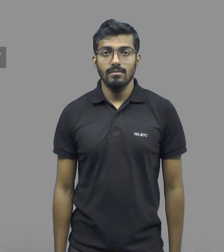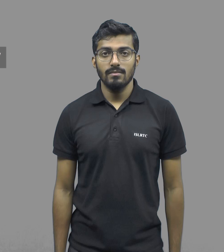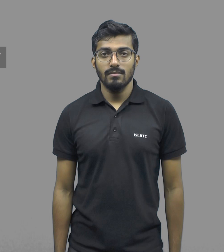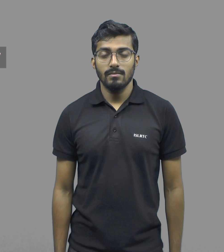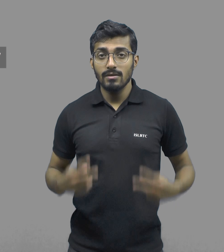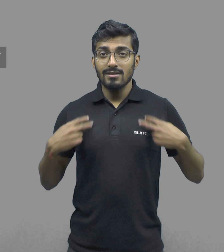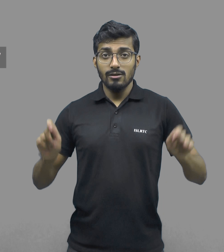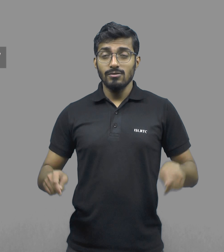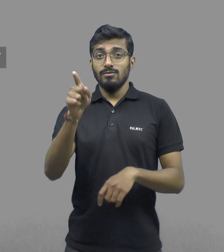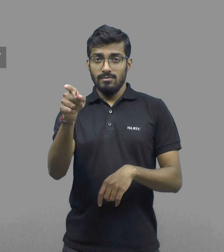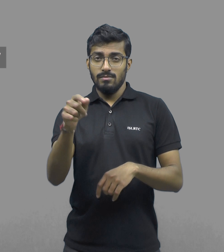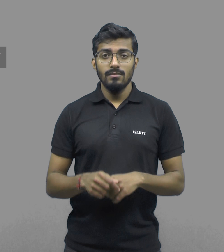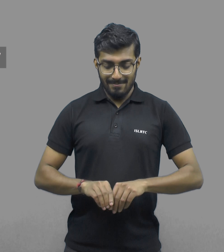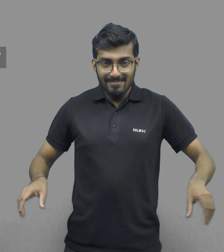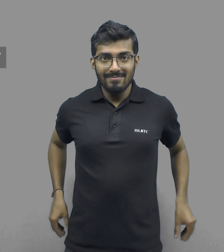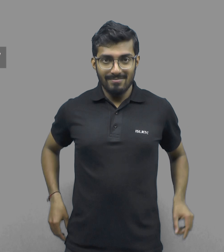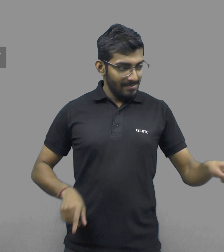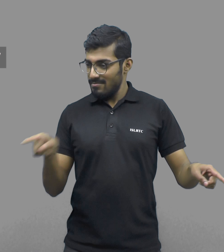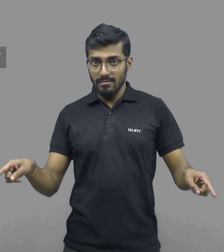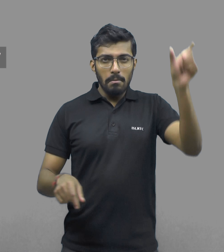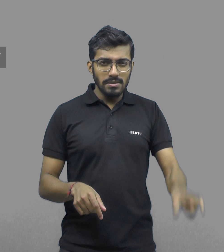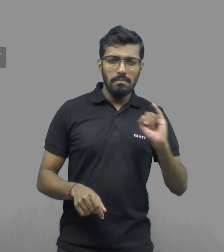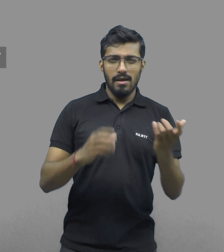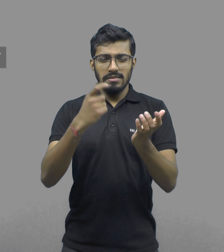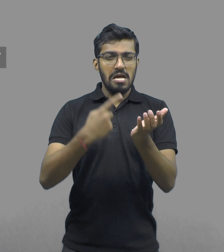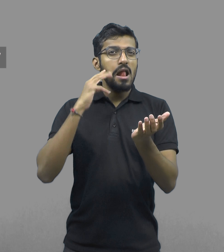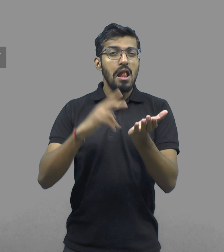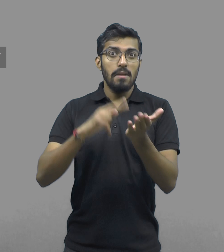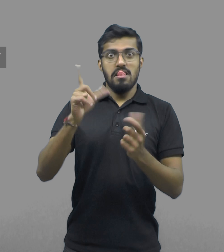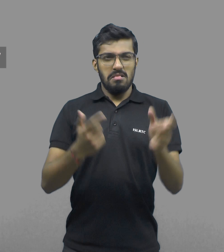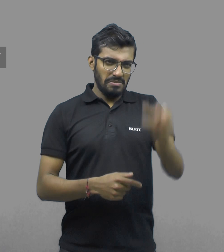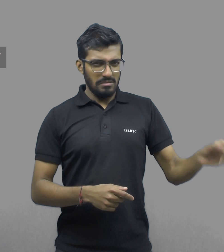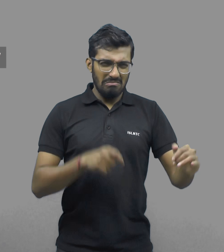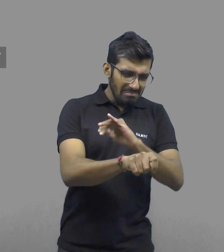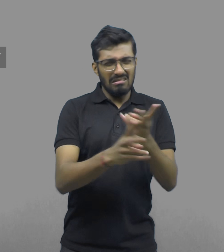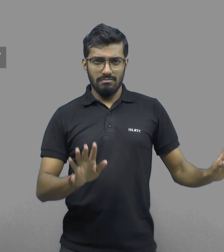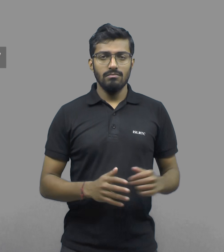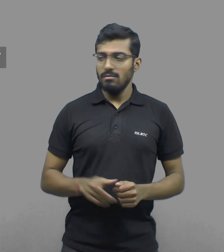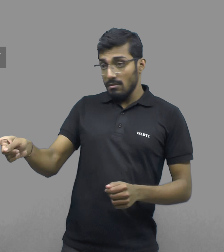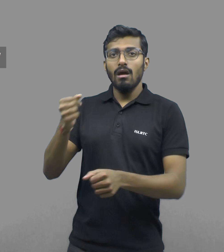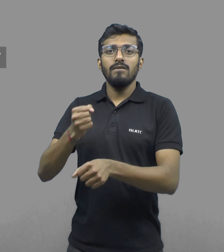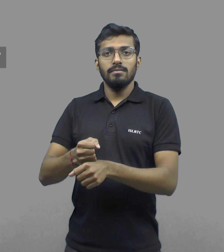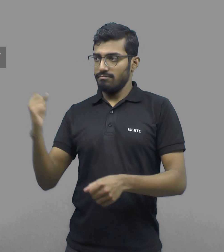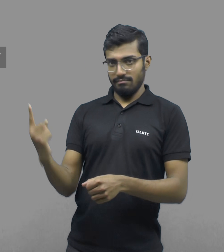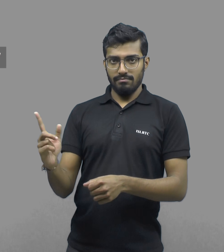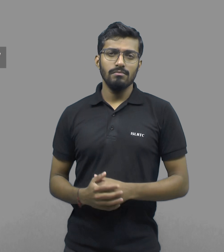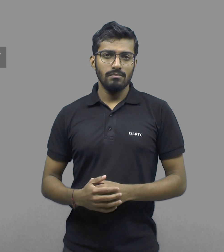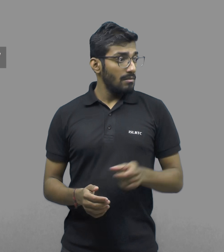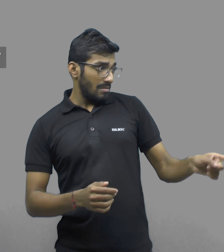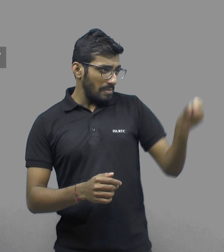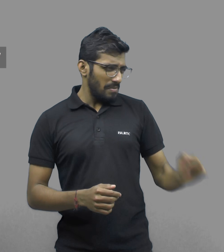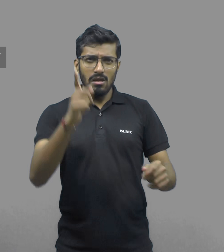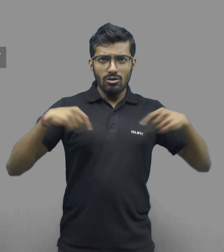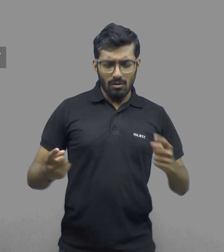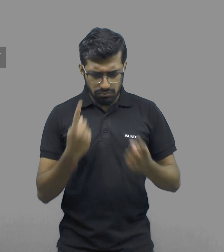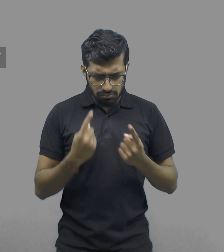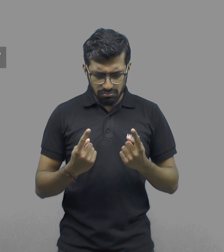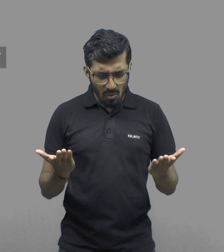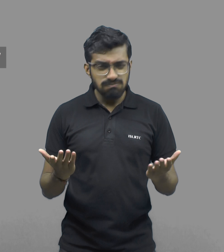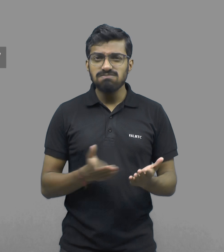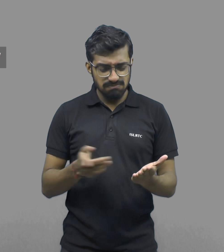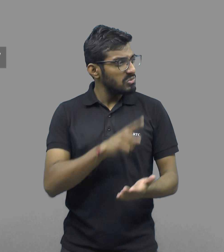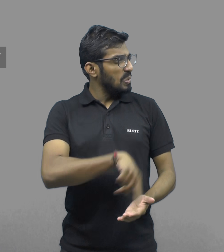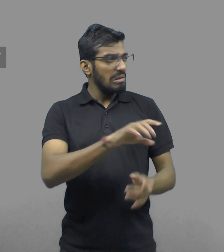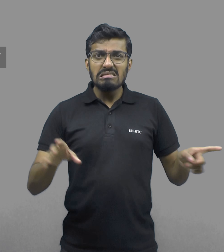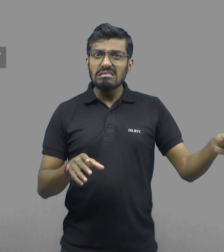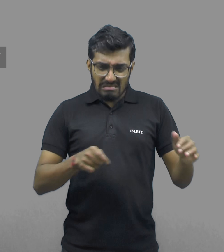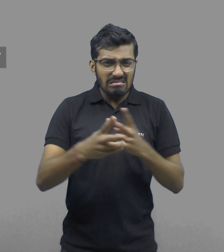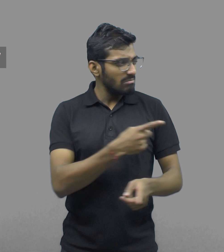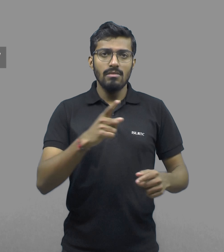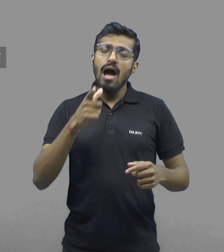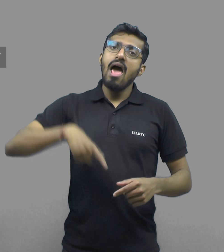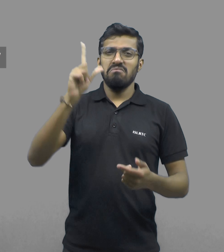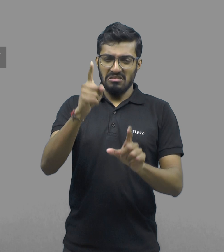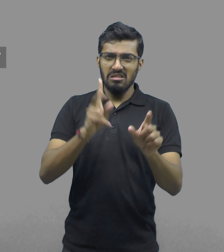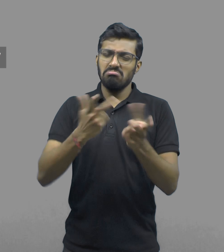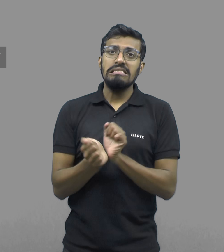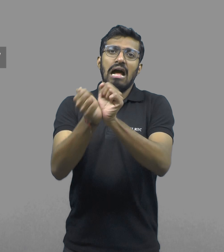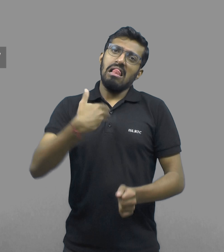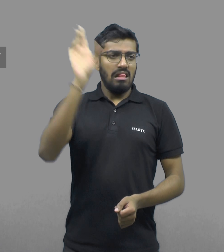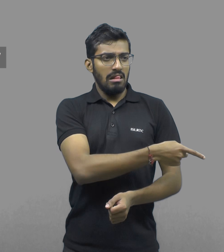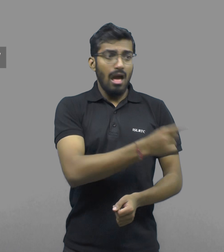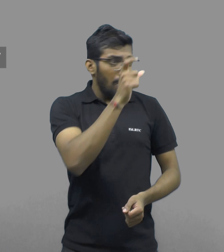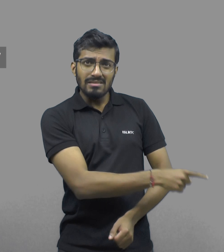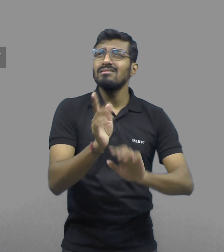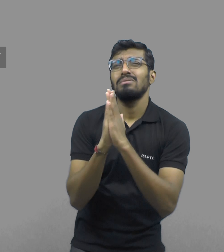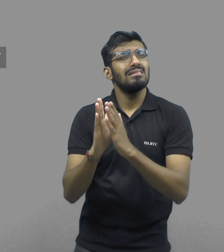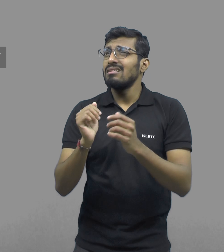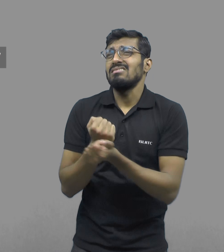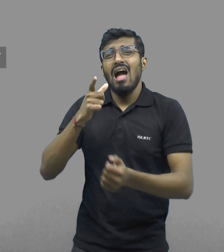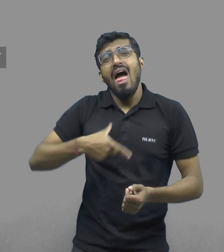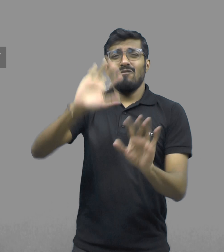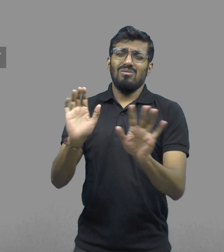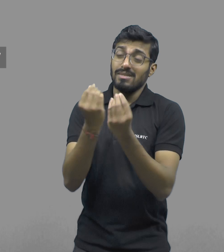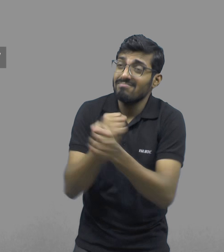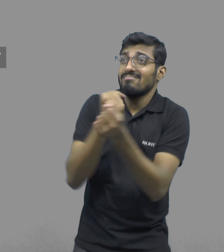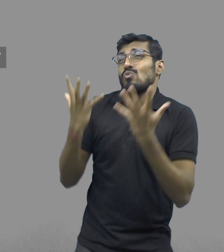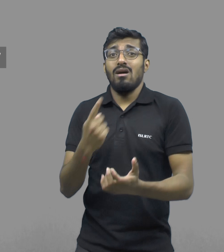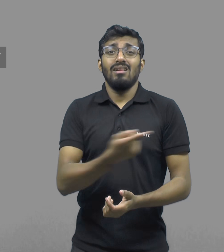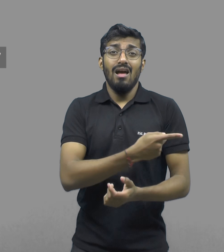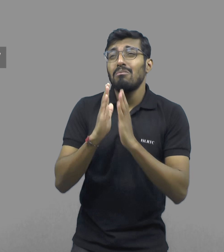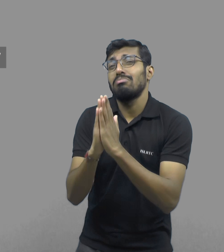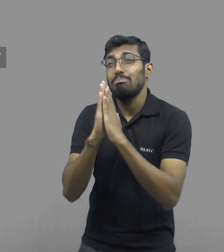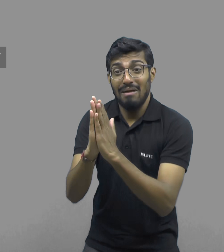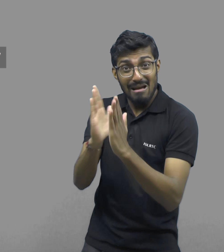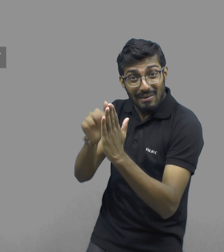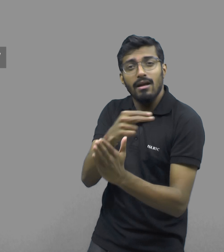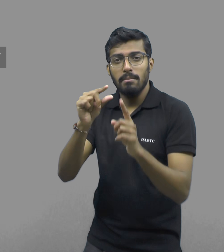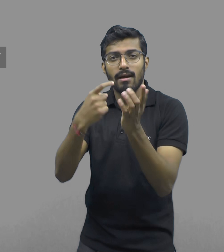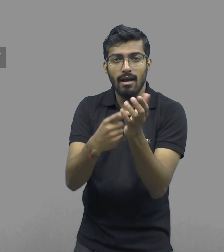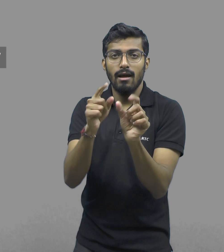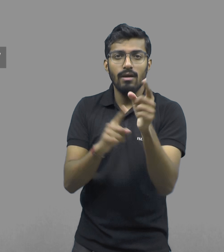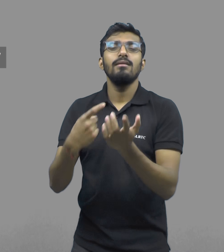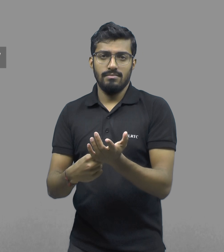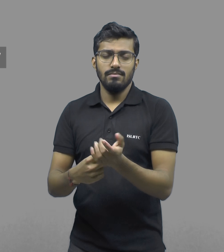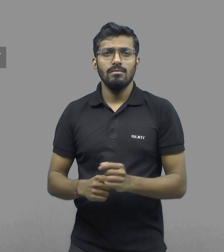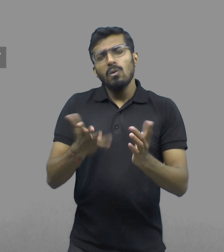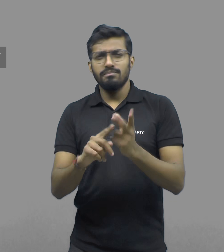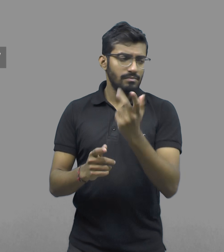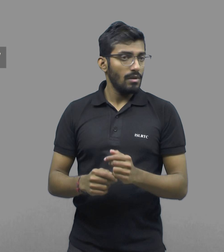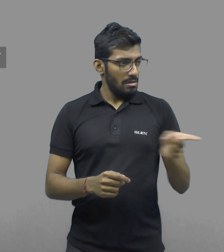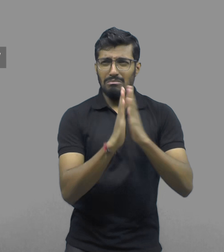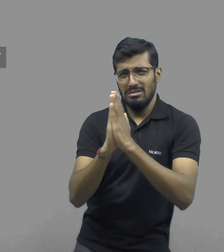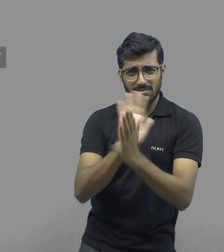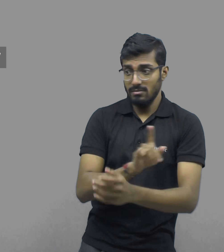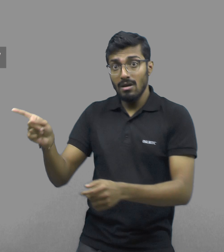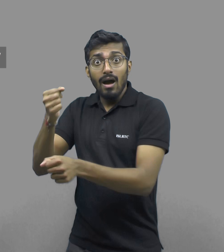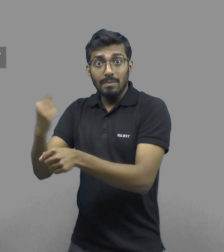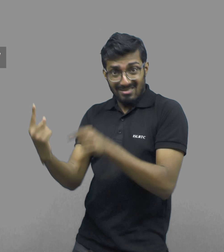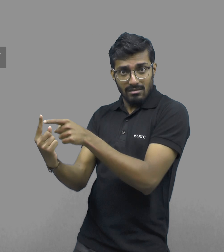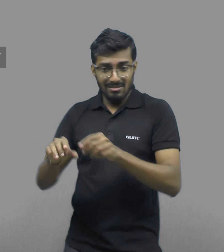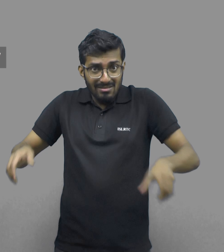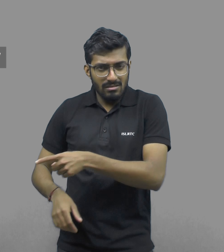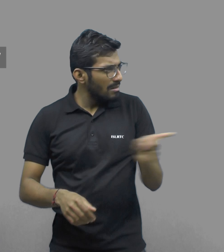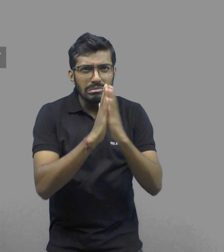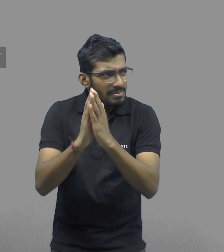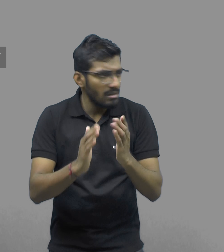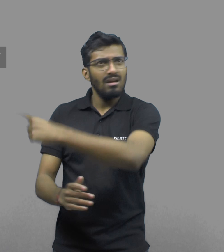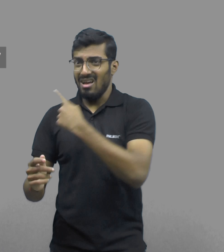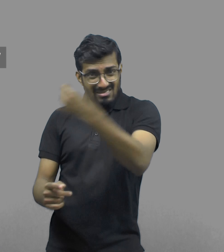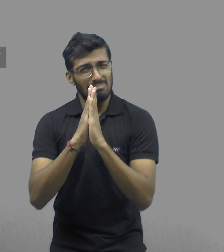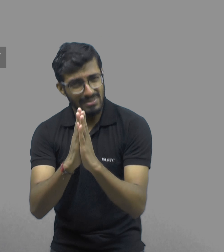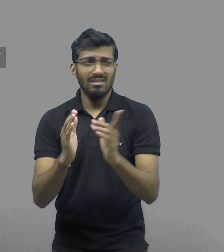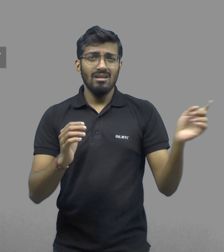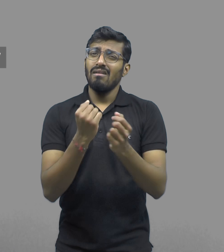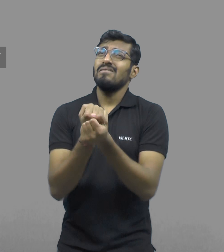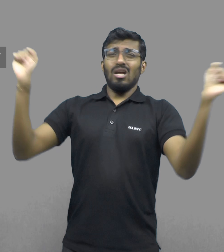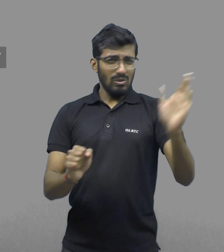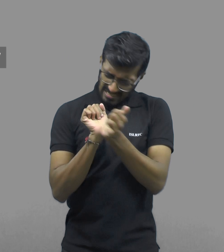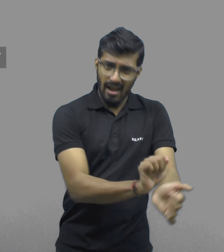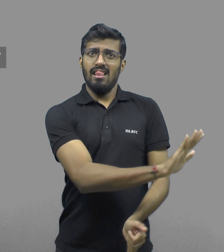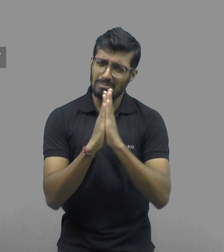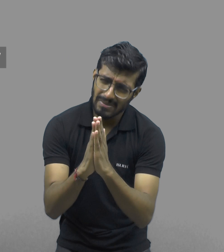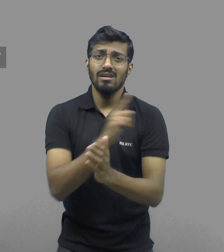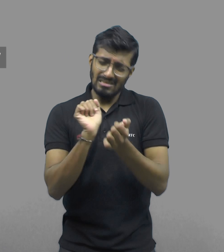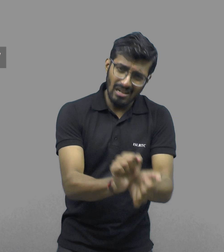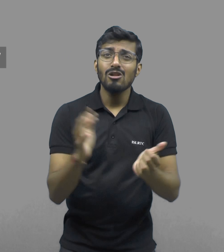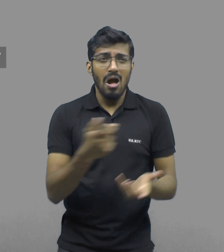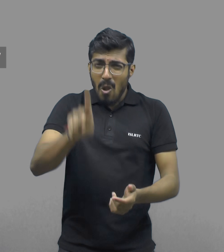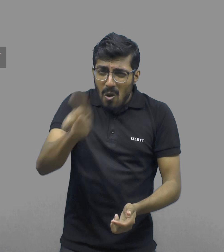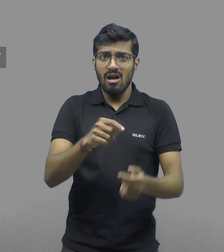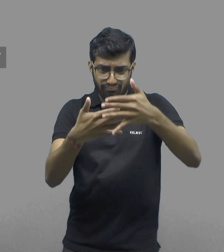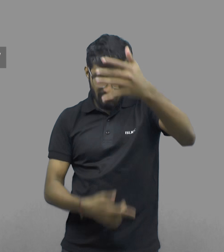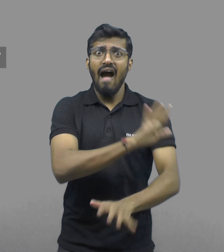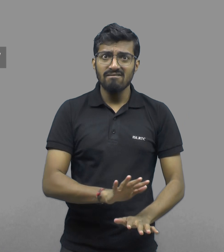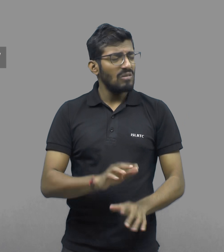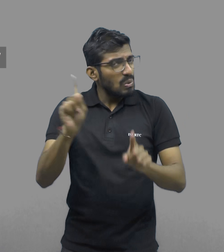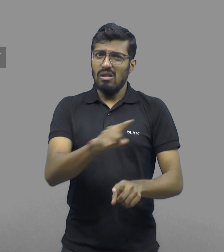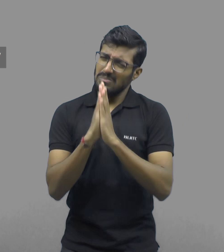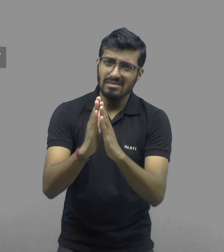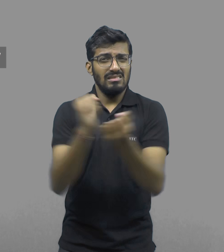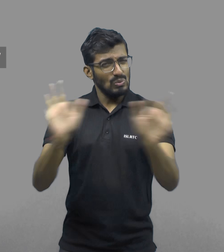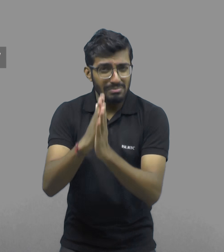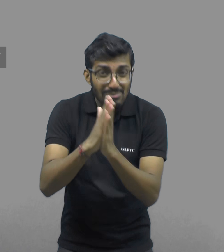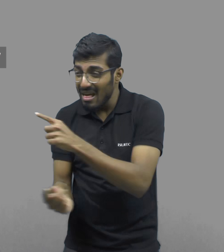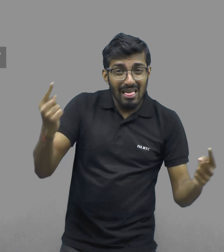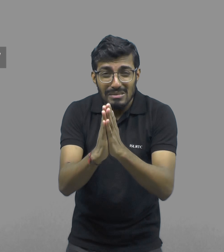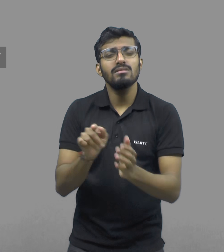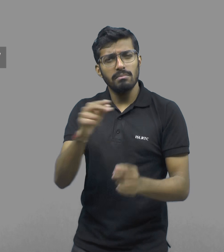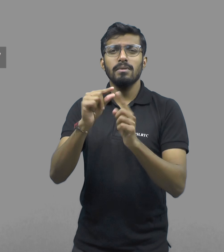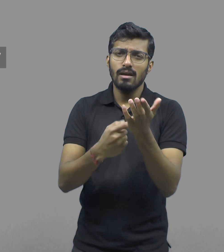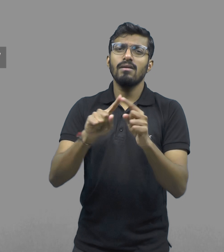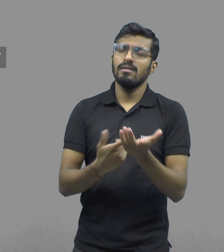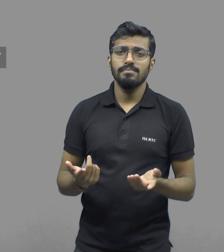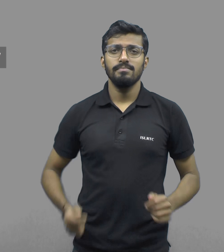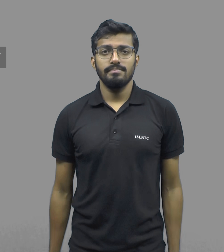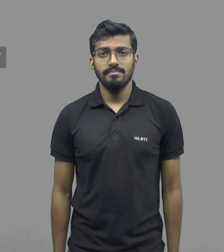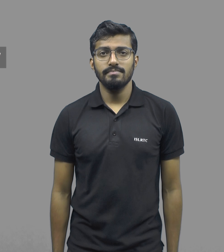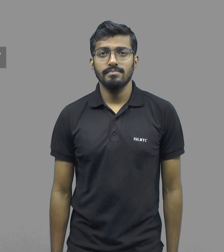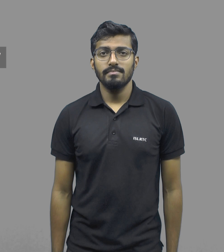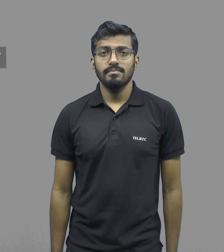Prayer